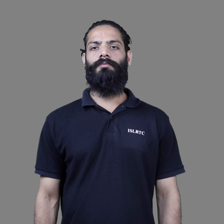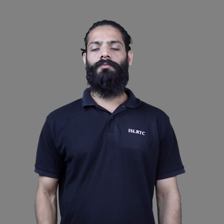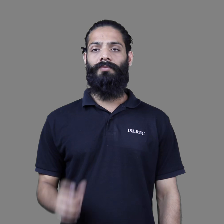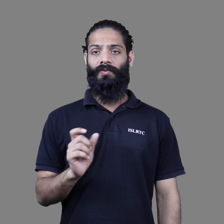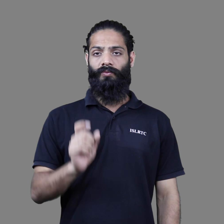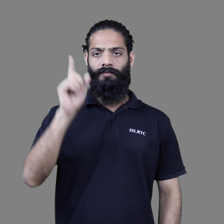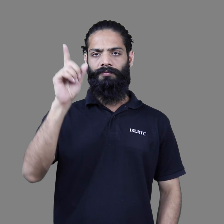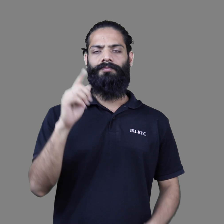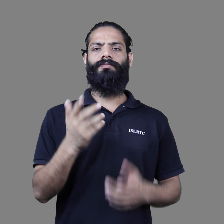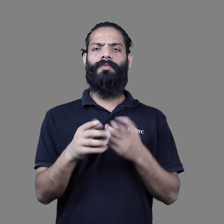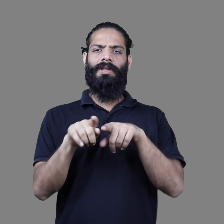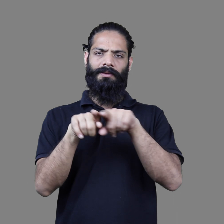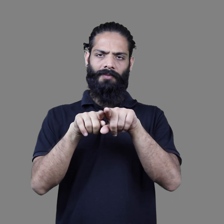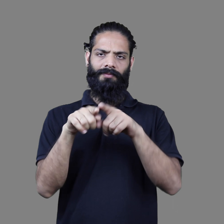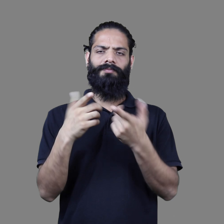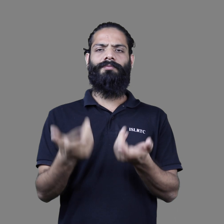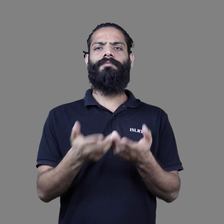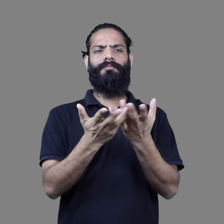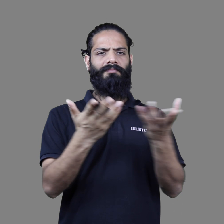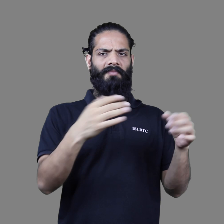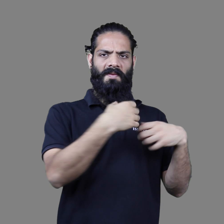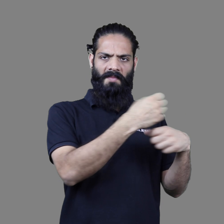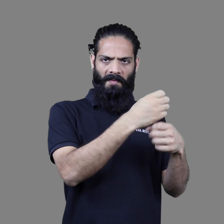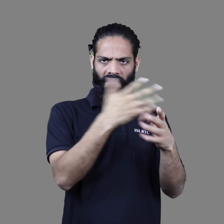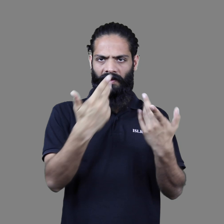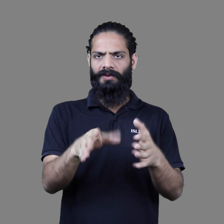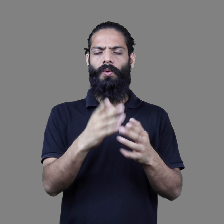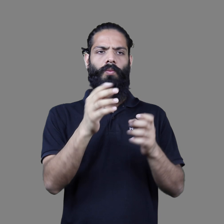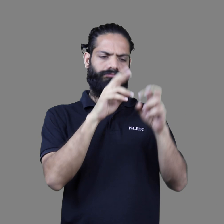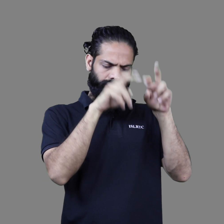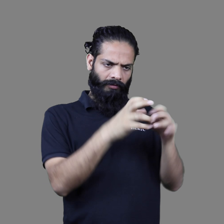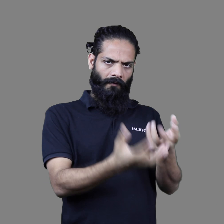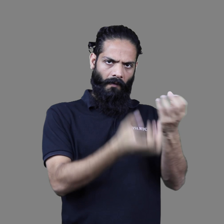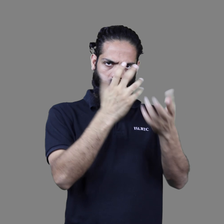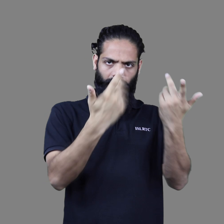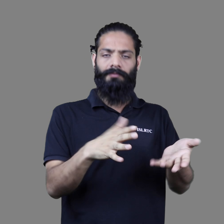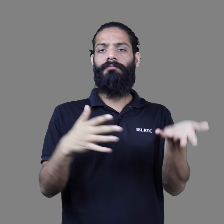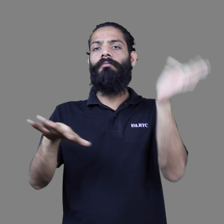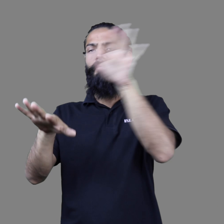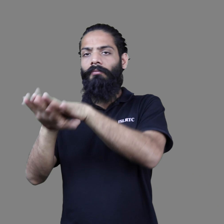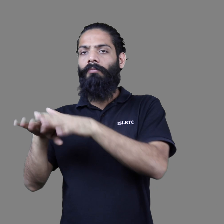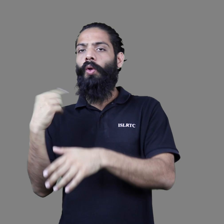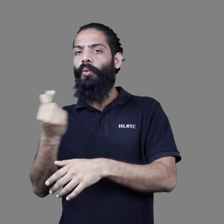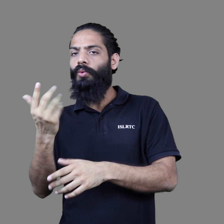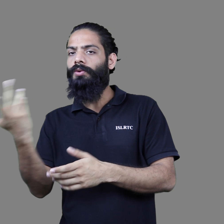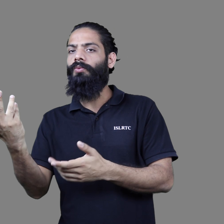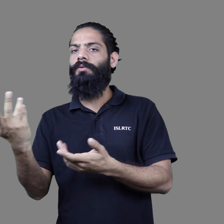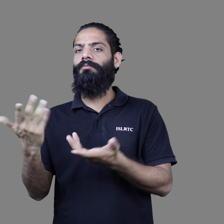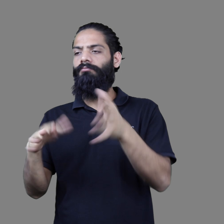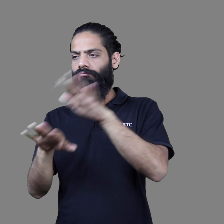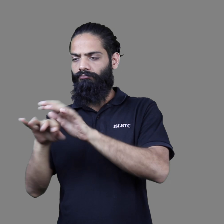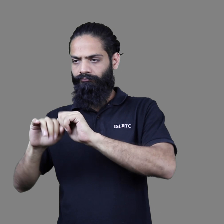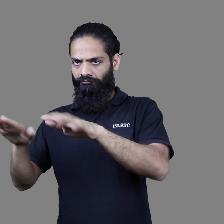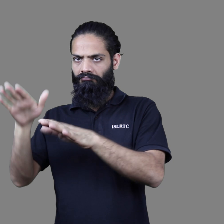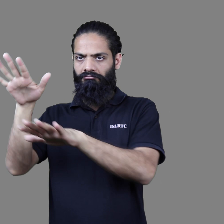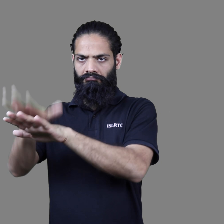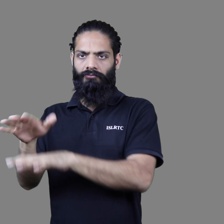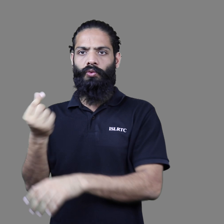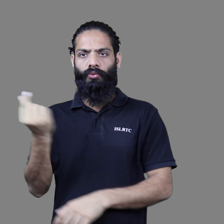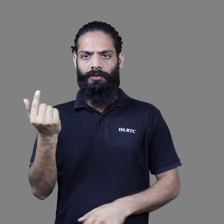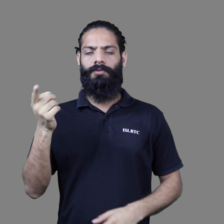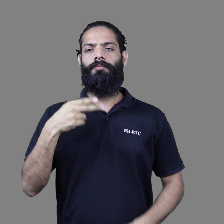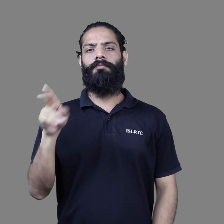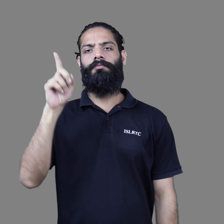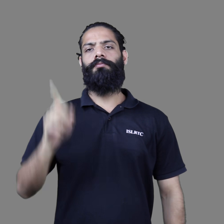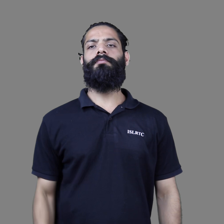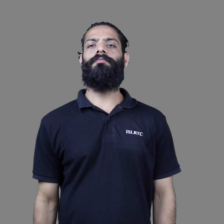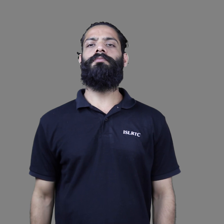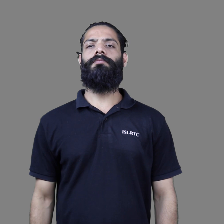Application